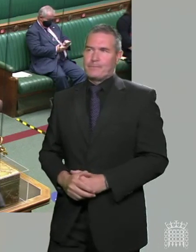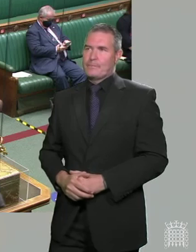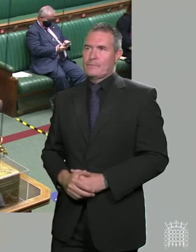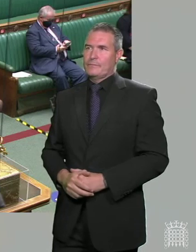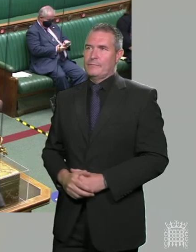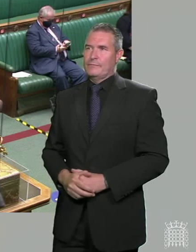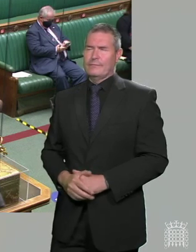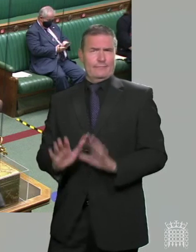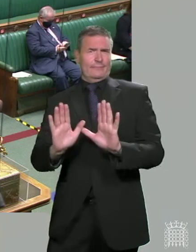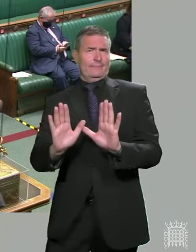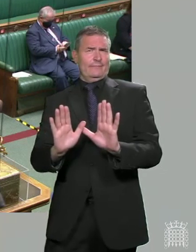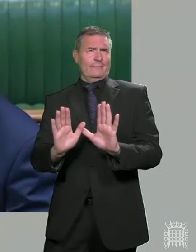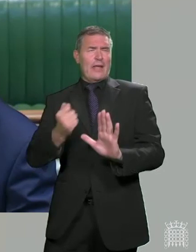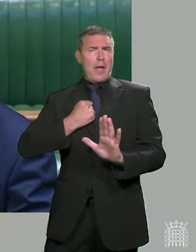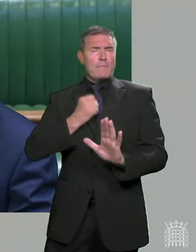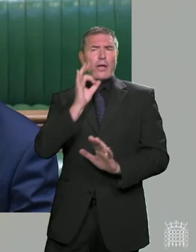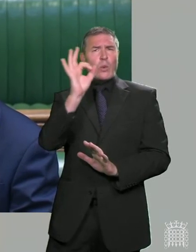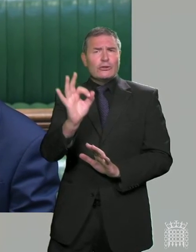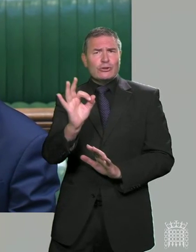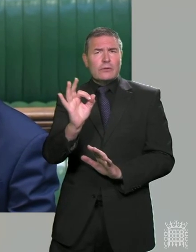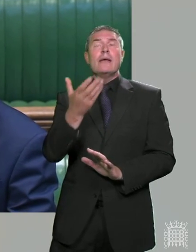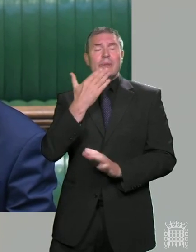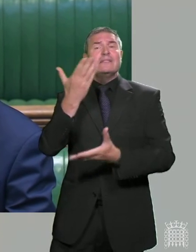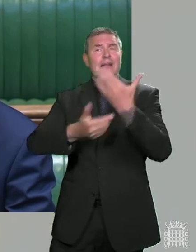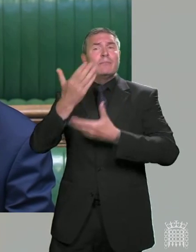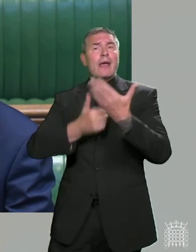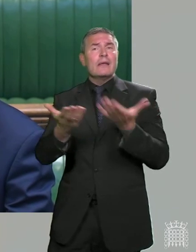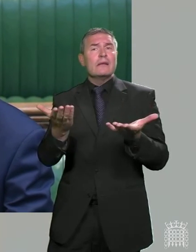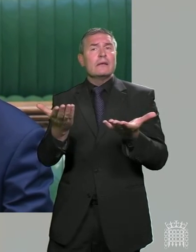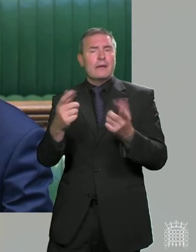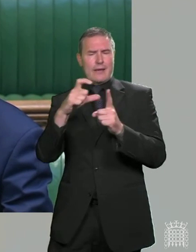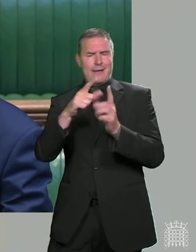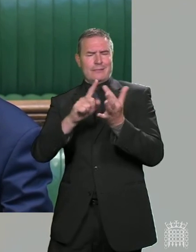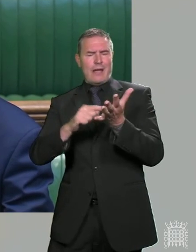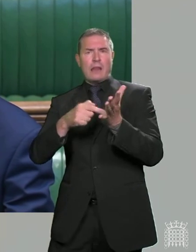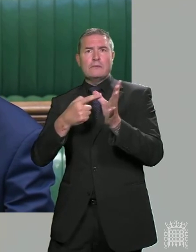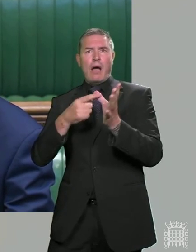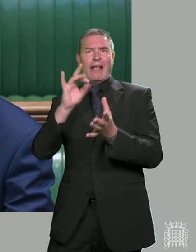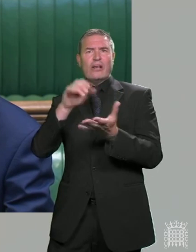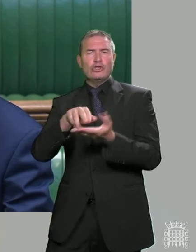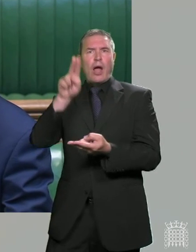The question was: what is the Prime Minister’s explanation for our high rates of the delta variant?